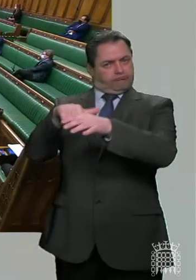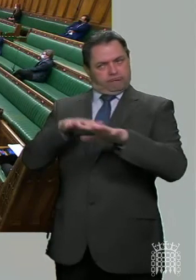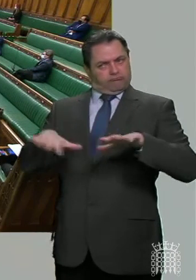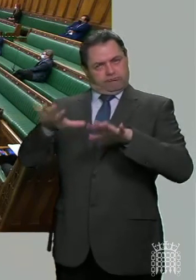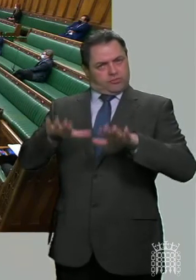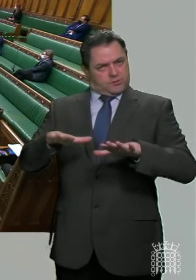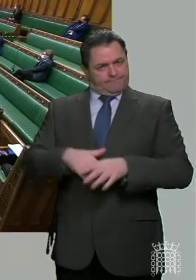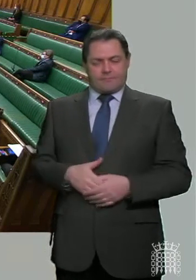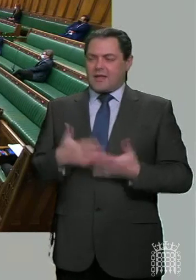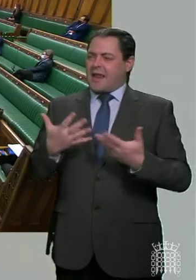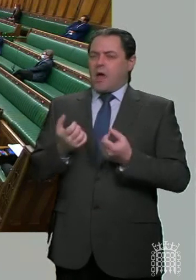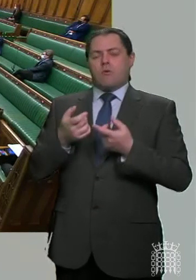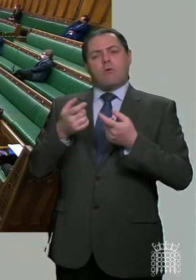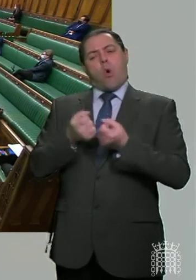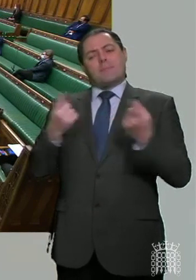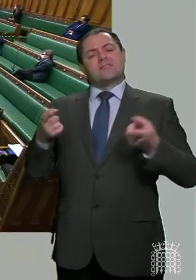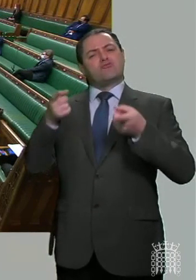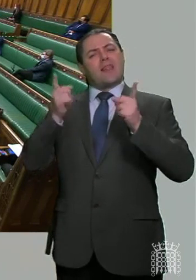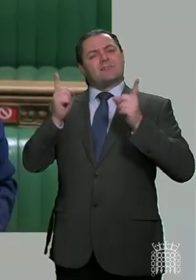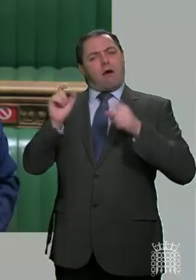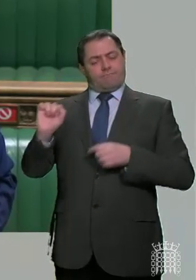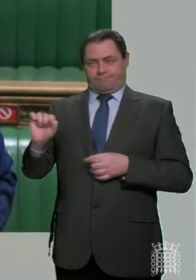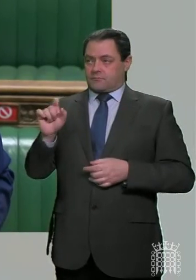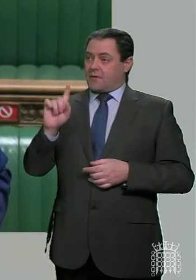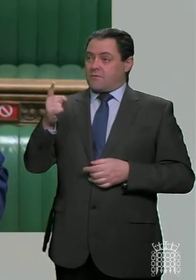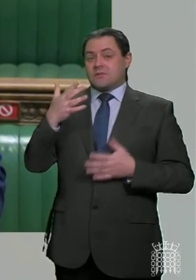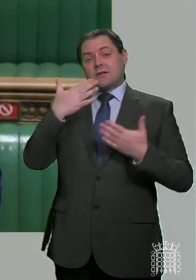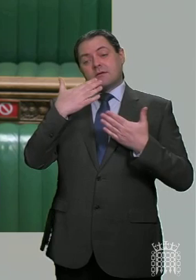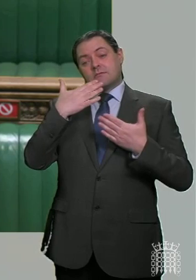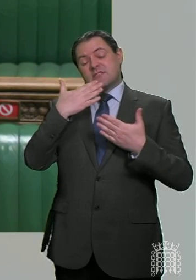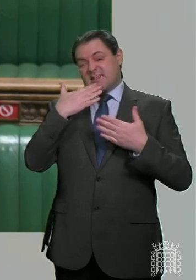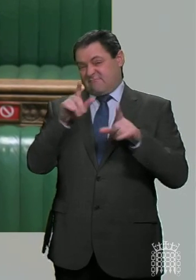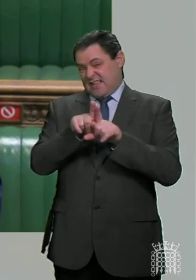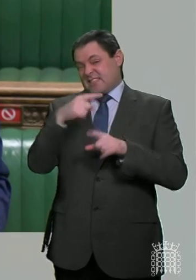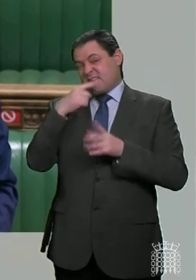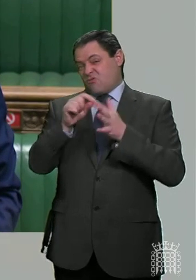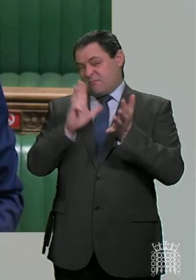May I join the Prime Minister in his comments about St Patrick’s day?